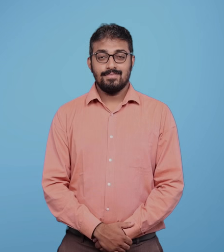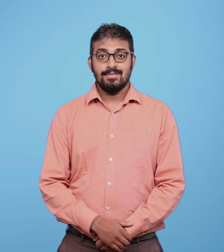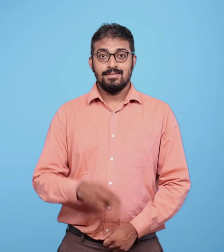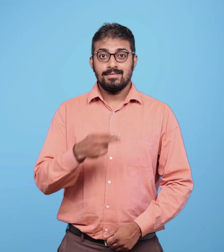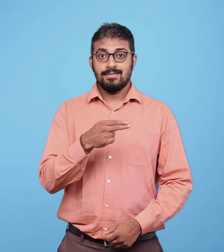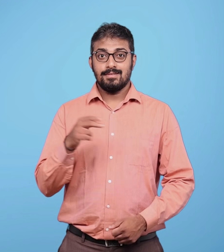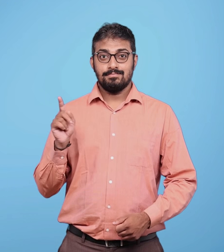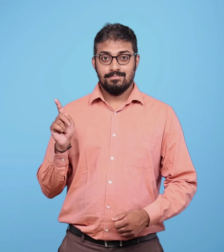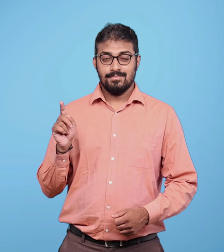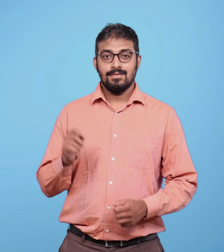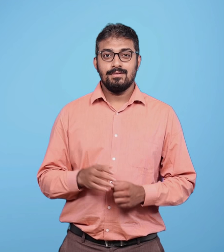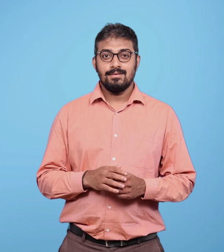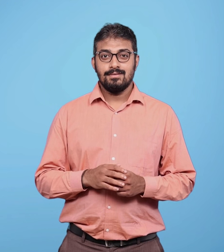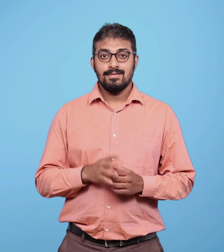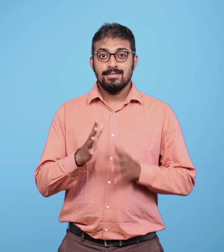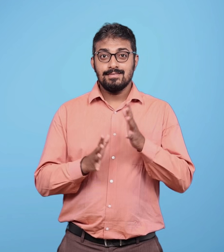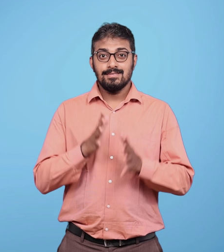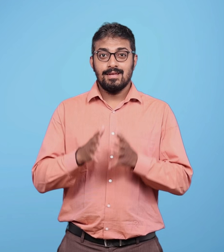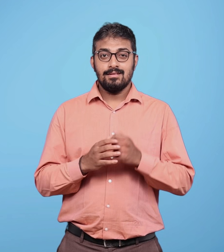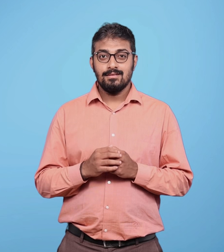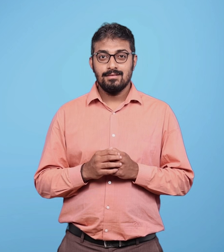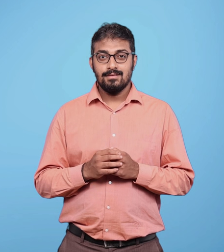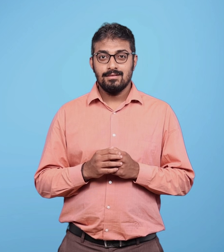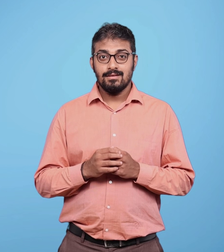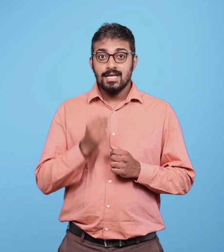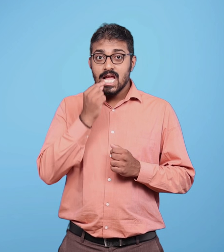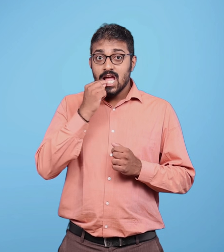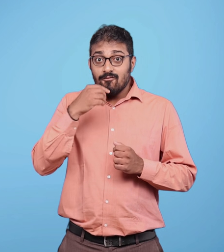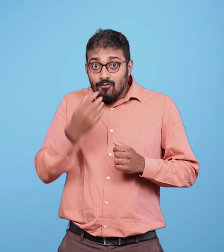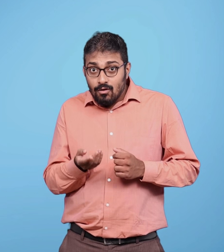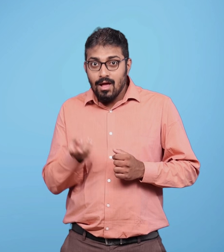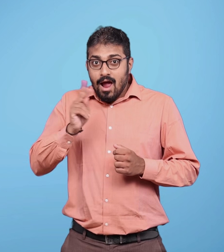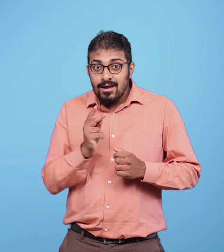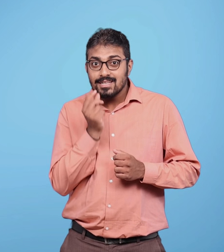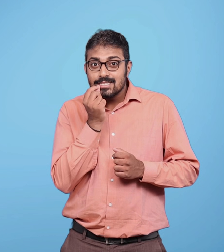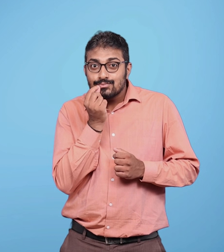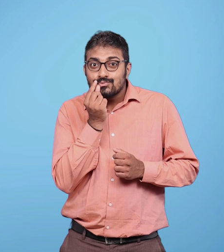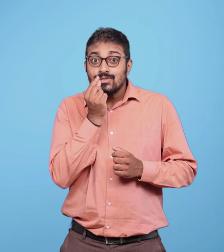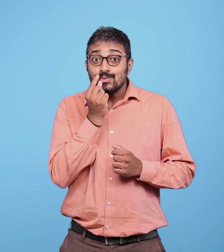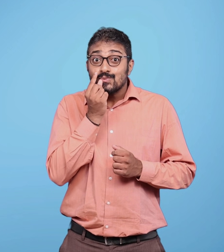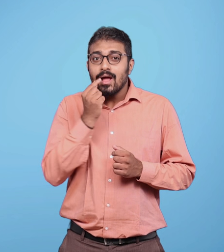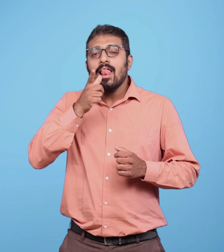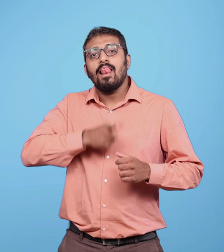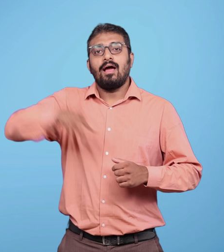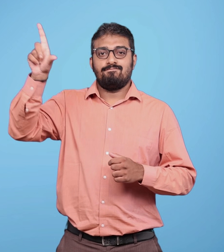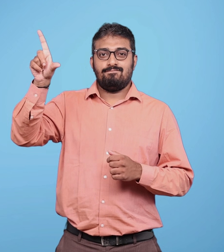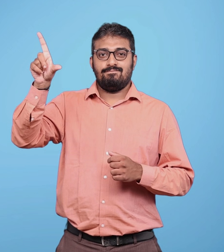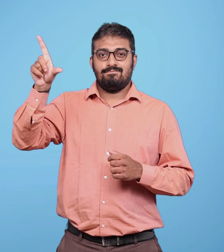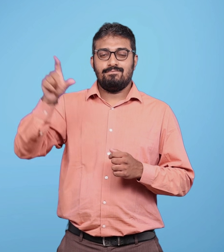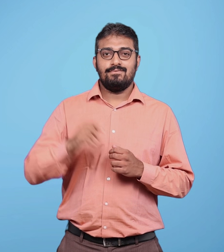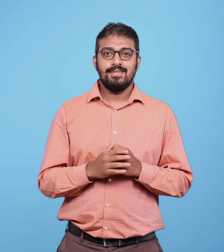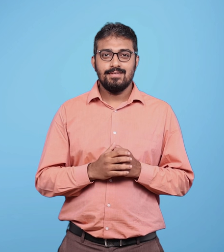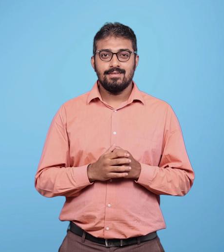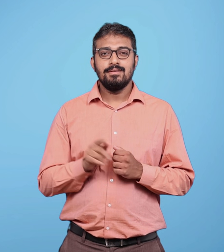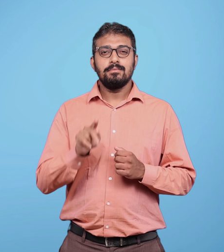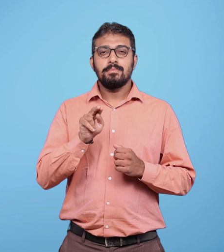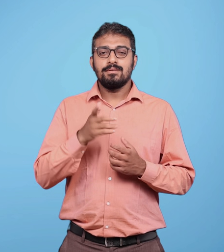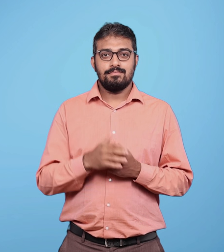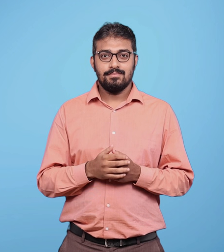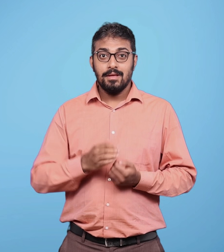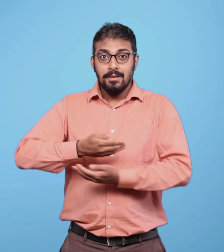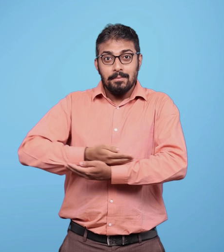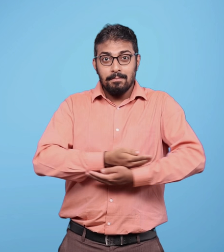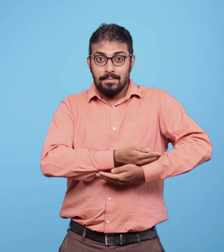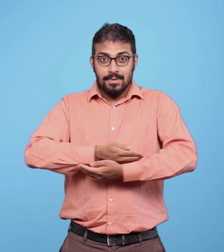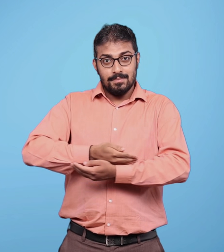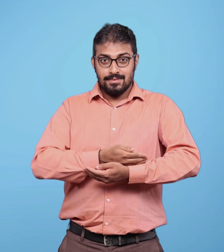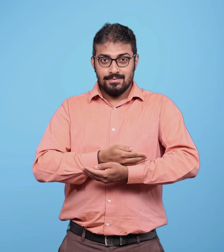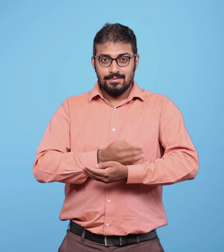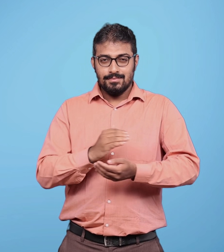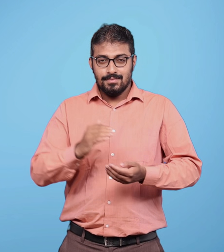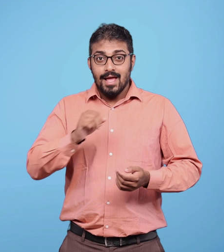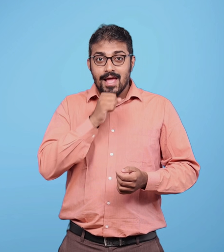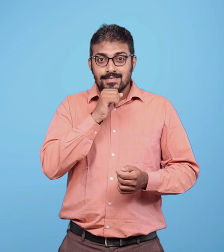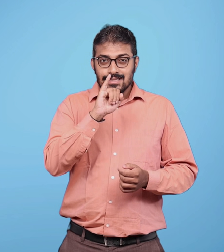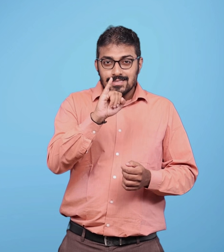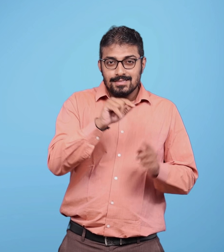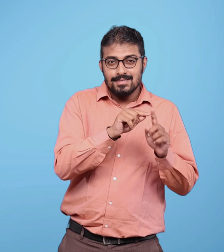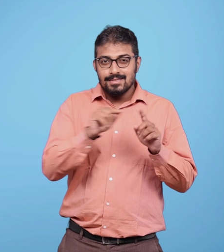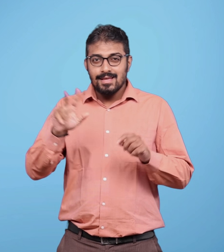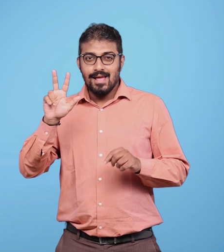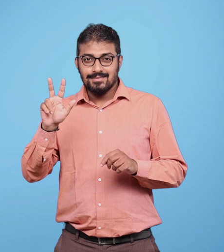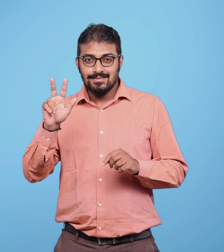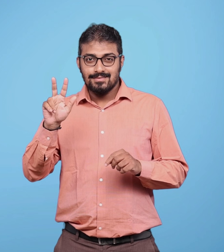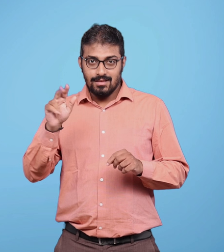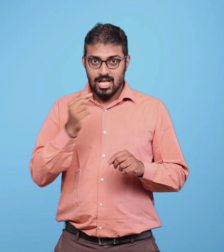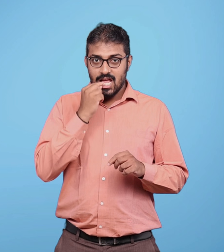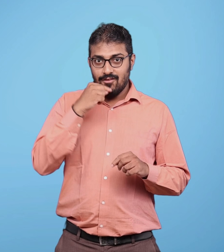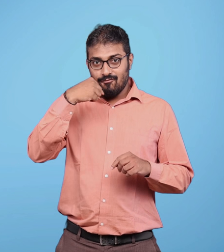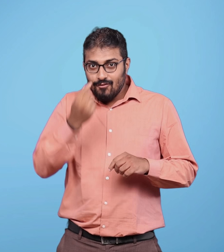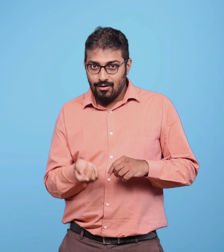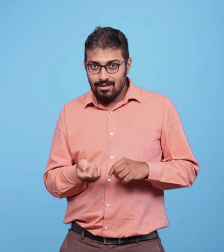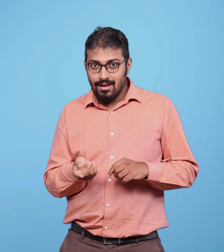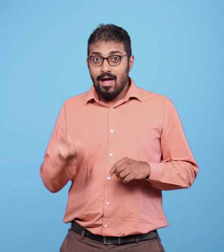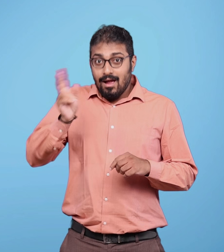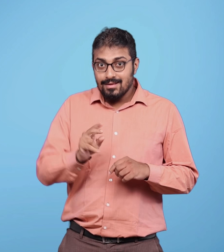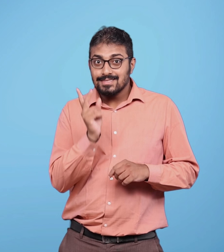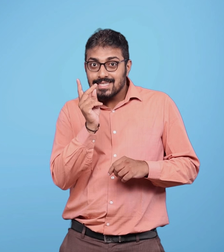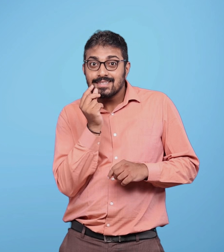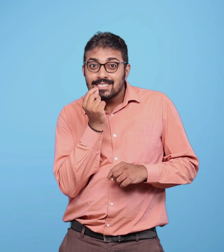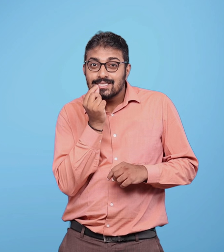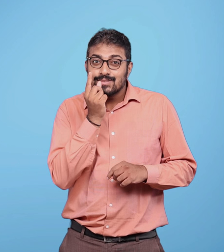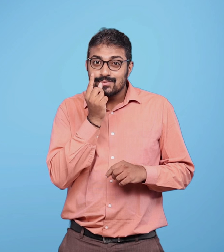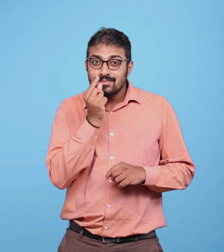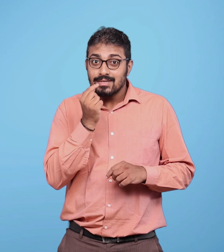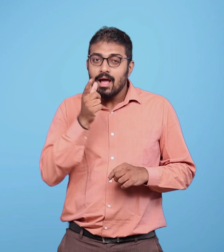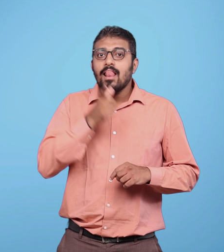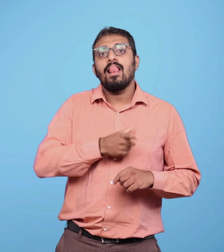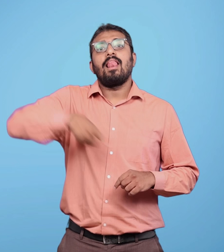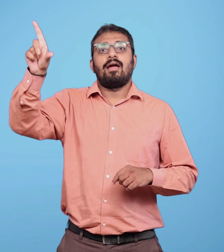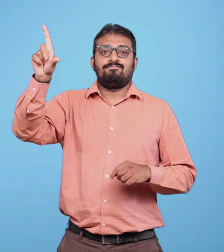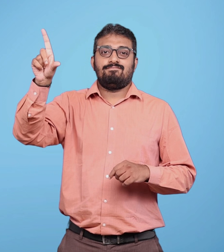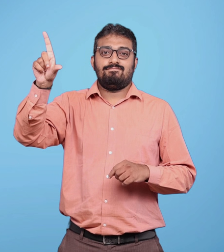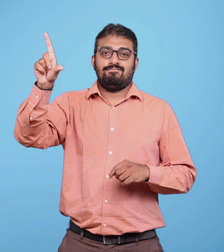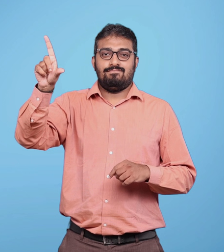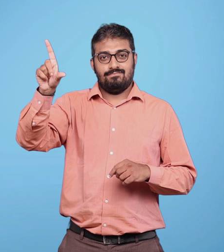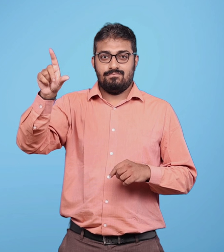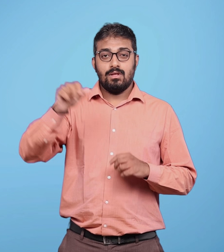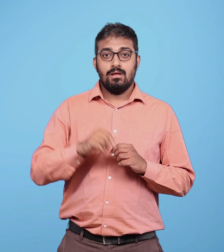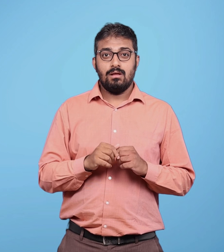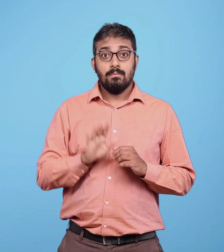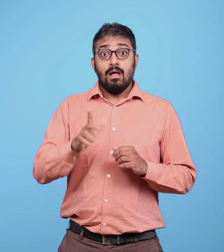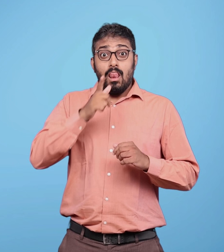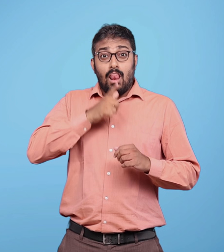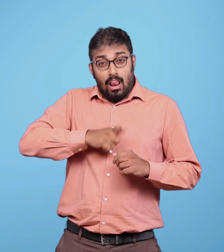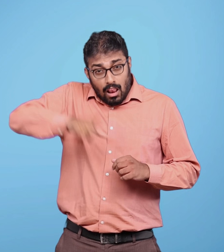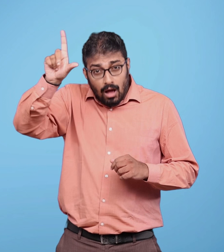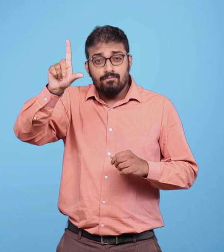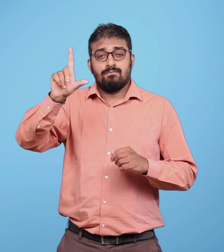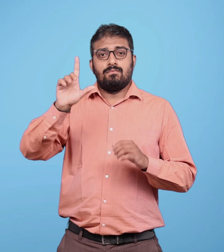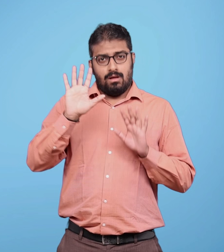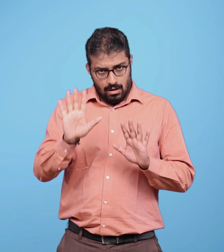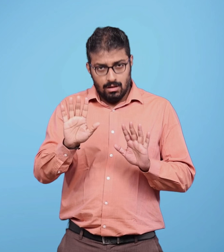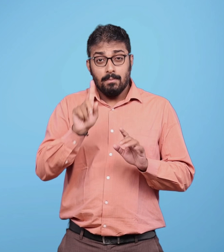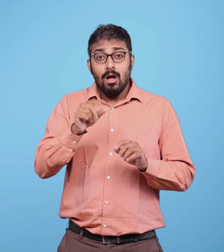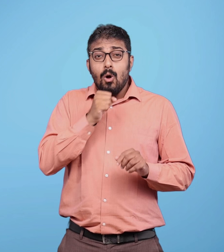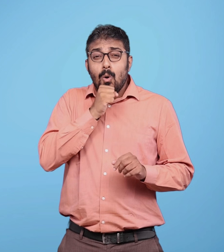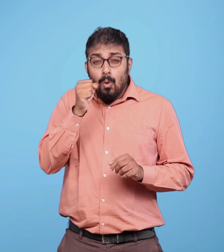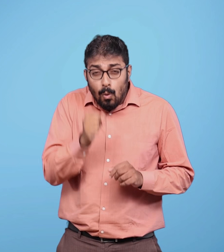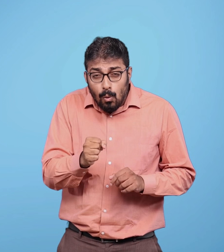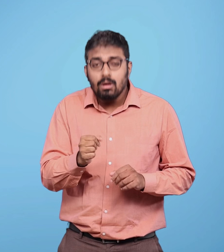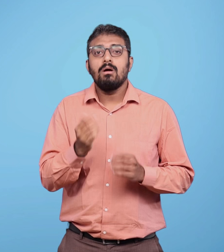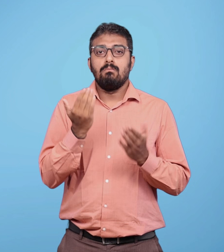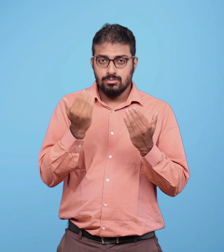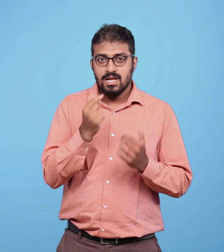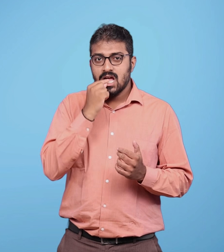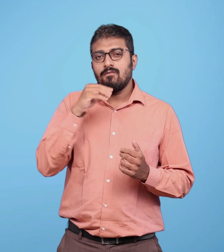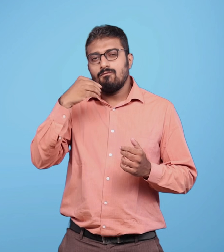permanent teeth This sign refers to permanent teeth. The first set of teeth grows during infancy and they fall off at the age between six to eight years. After that, the second set that replaces them are the permanent teeth. The permanent teeth may last